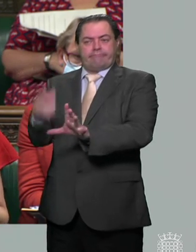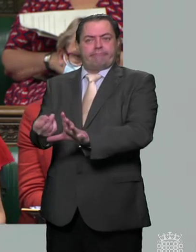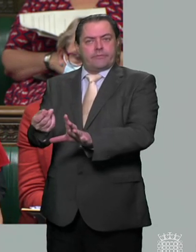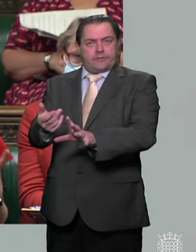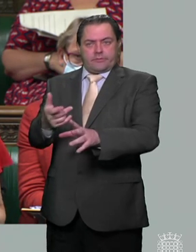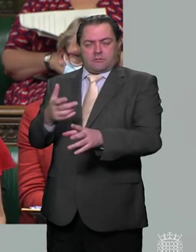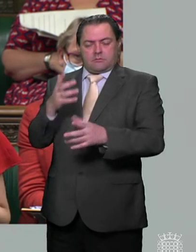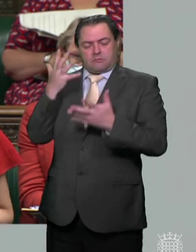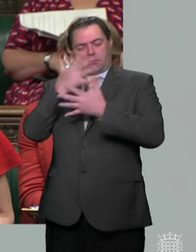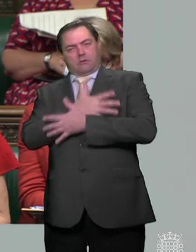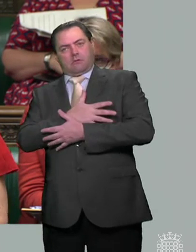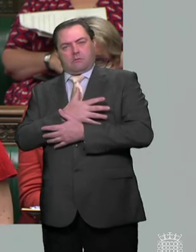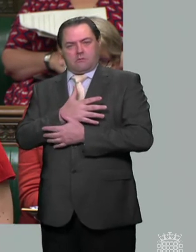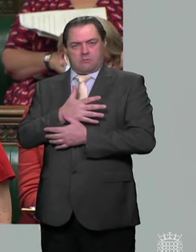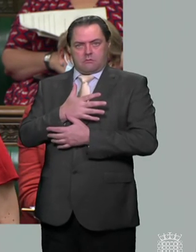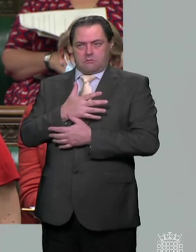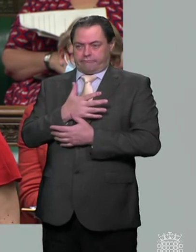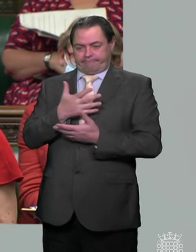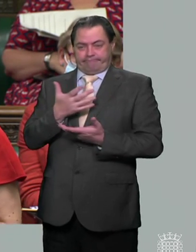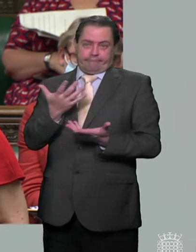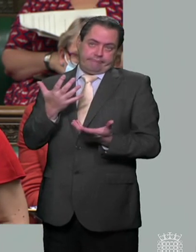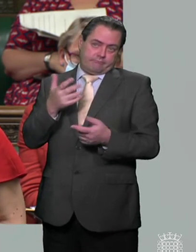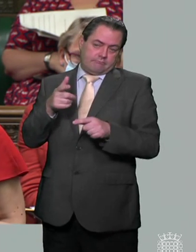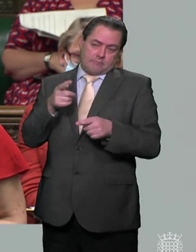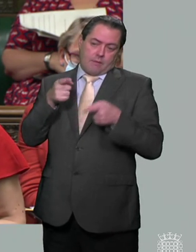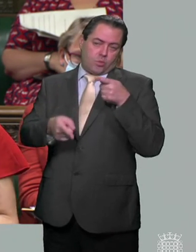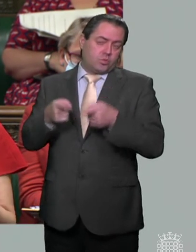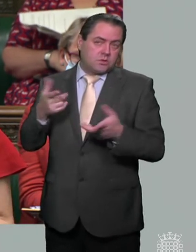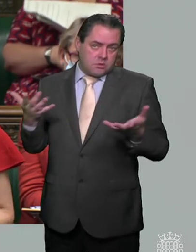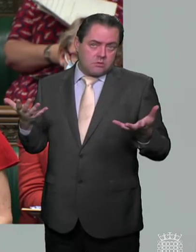It is always women and girls who pay the heaviest price.